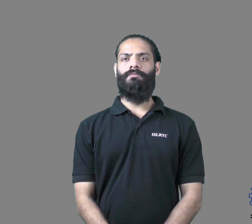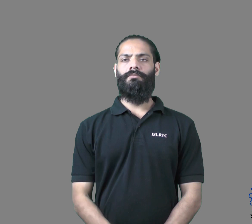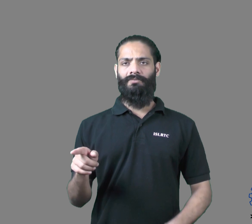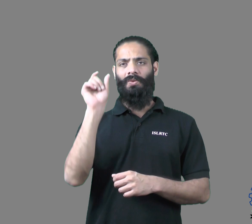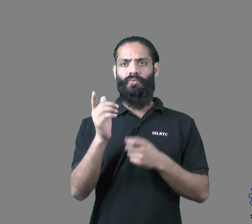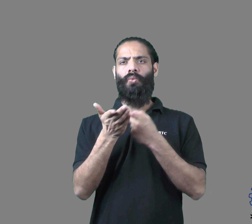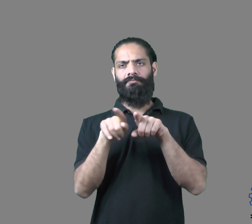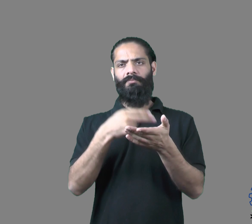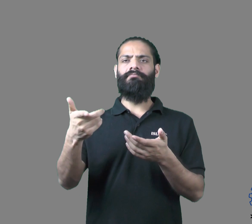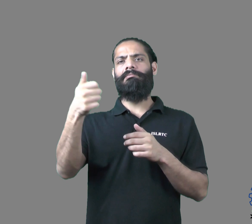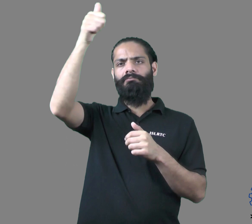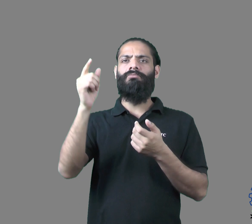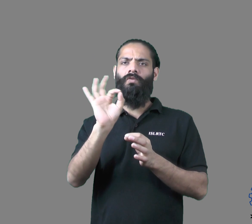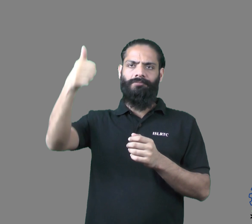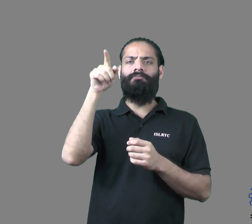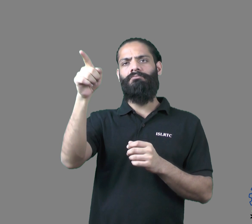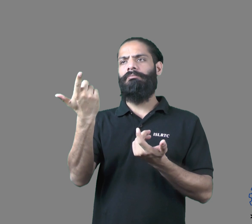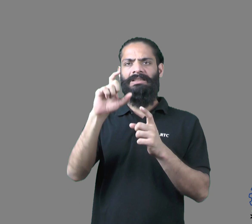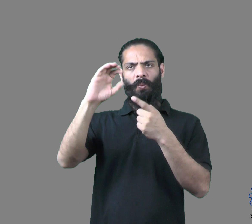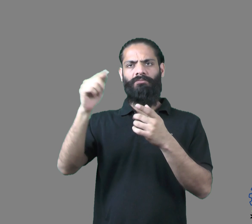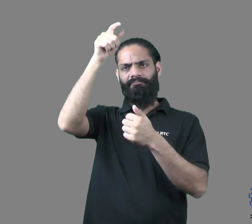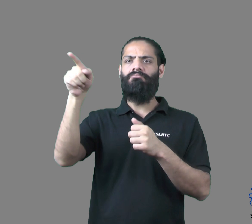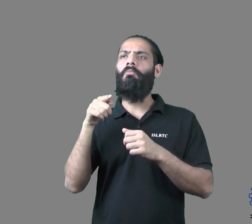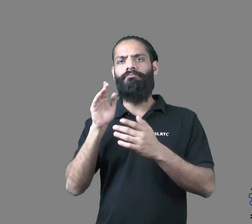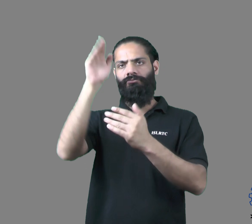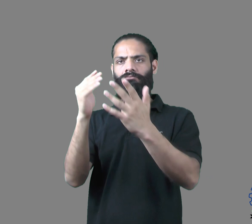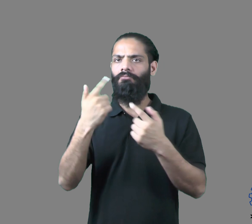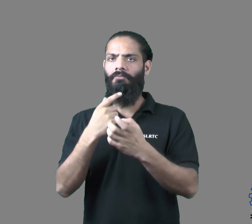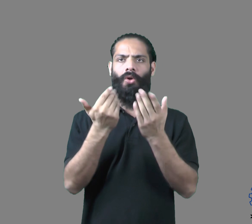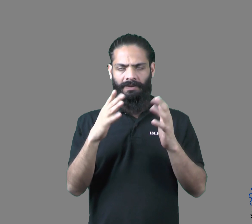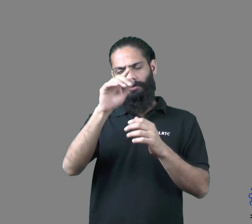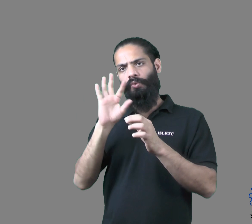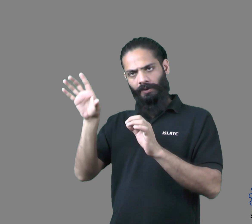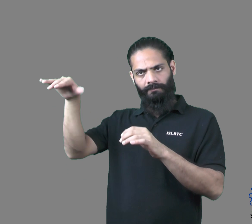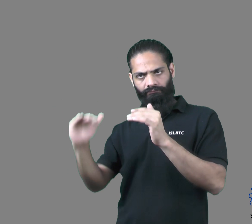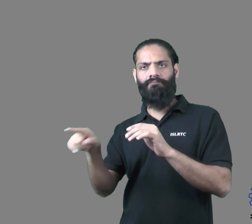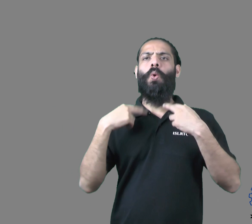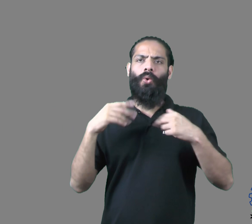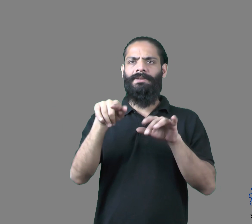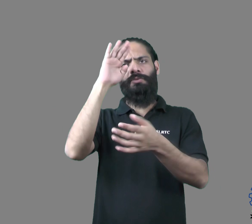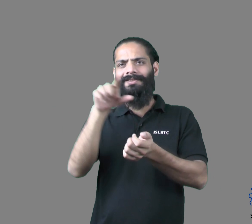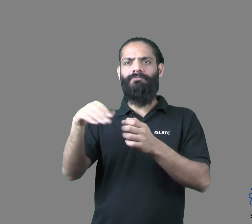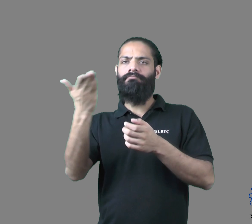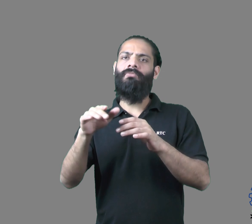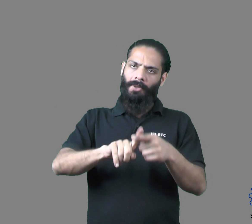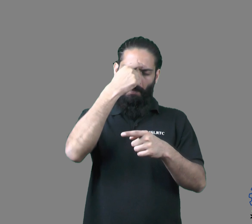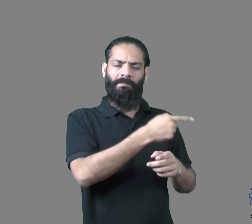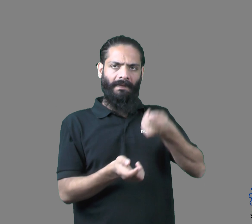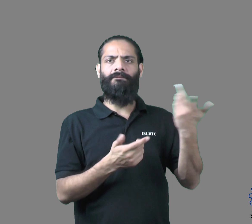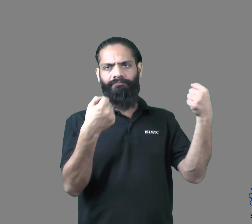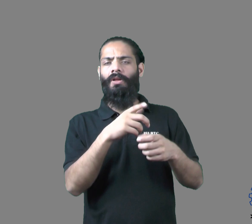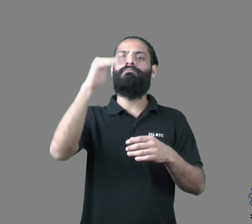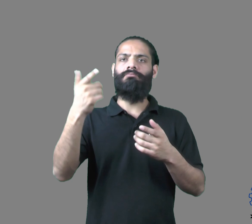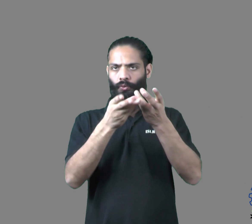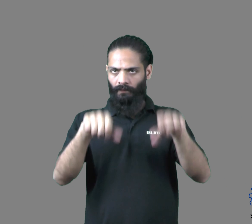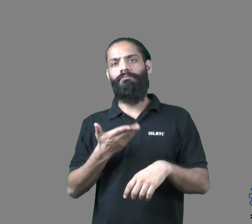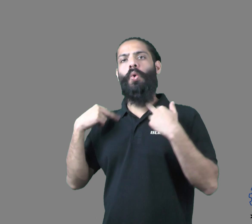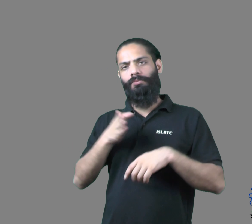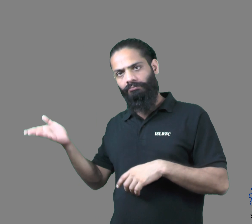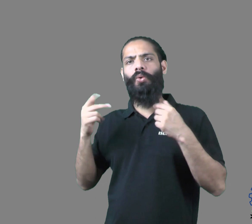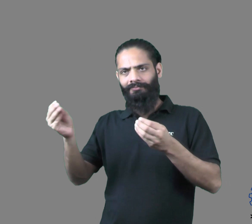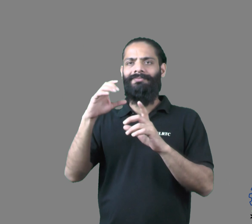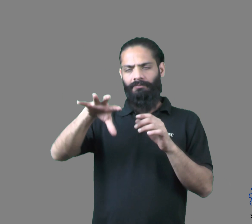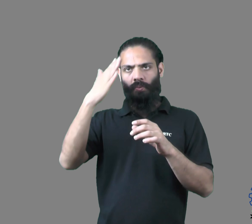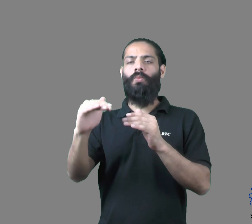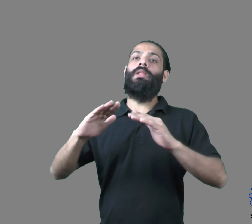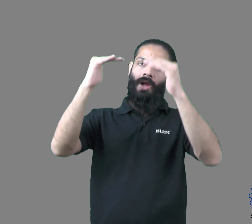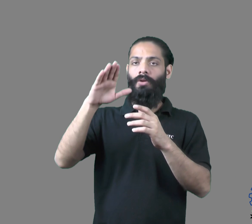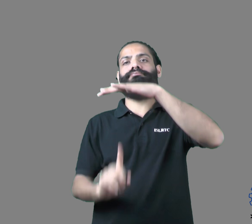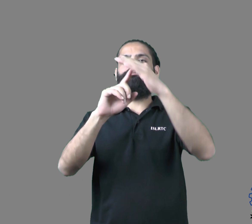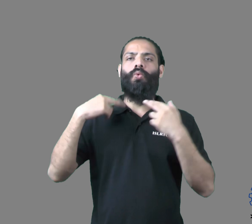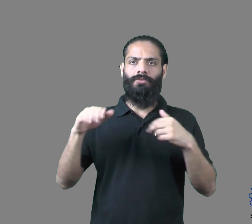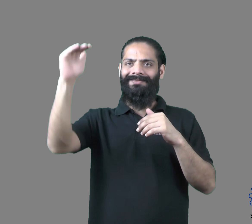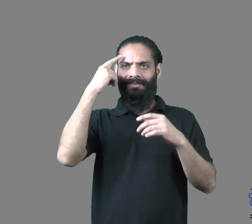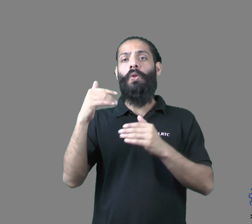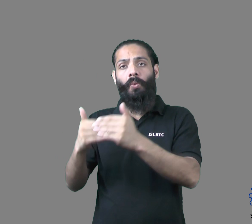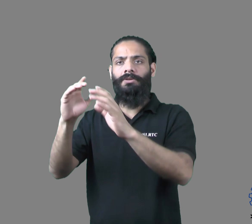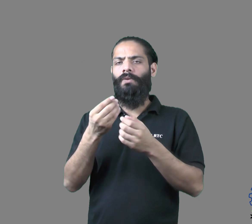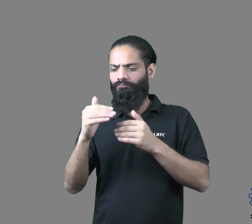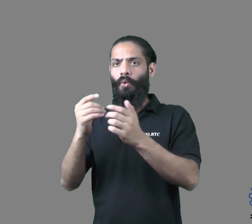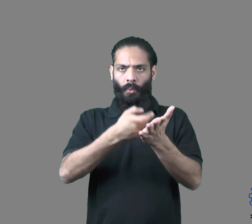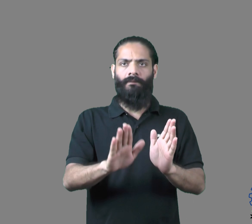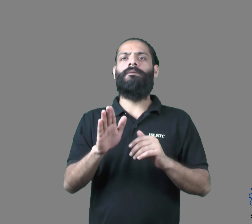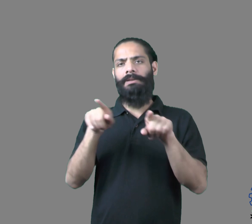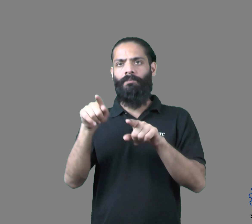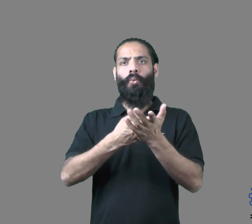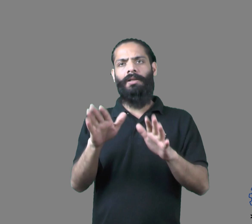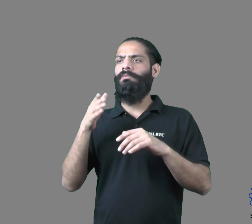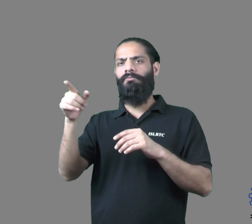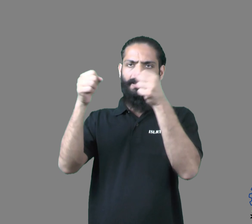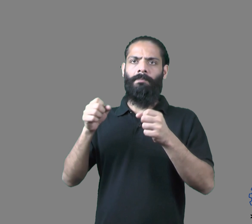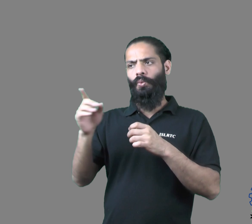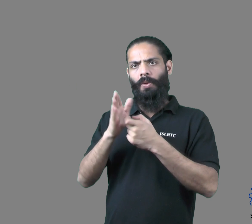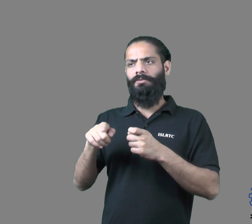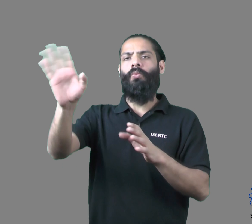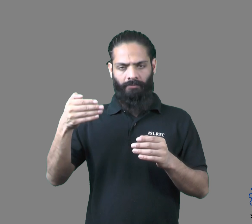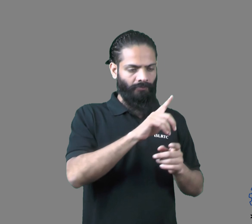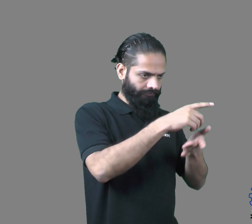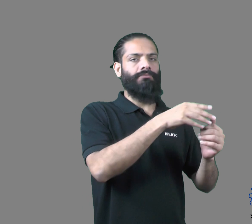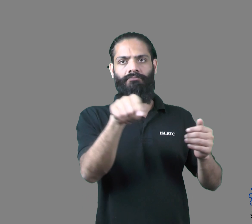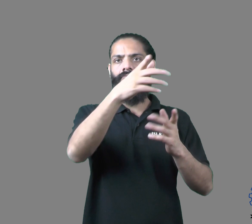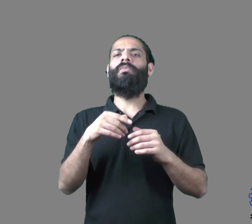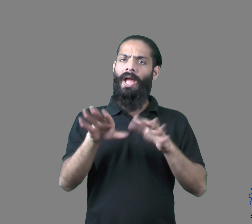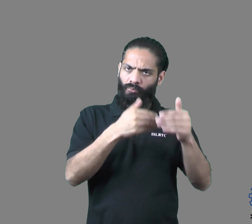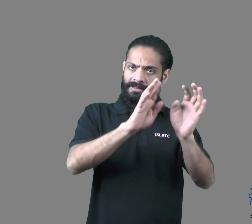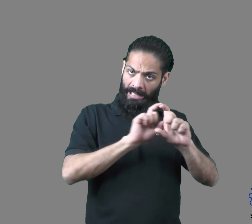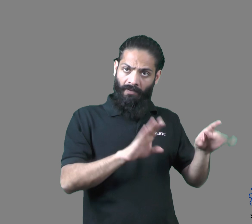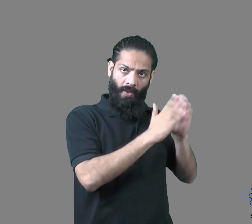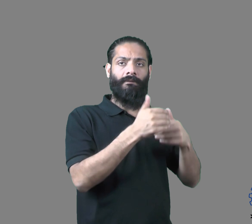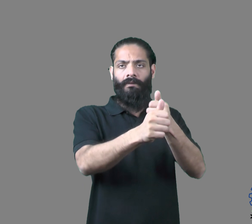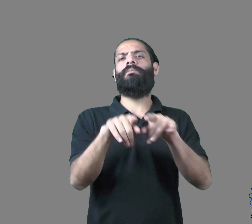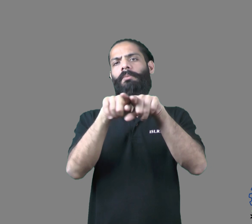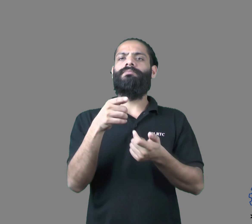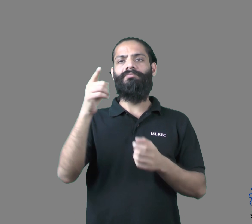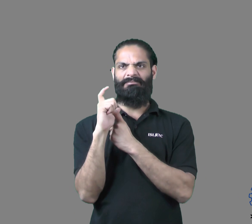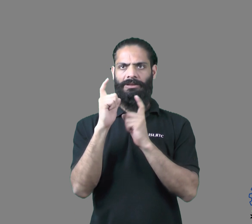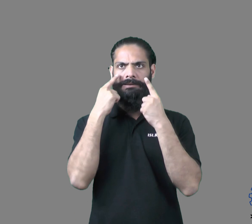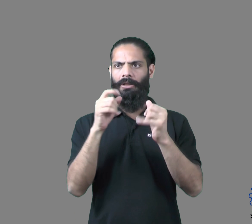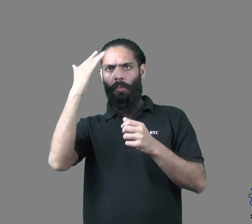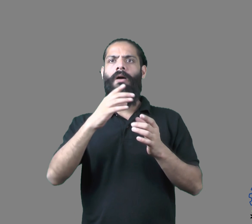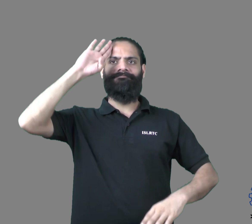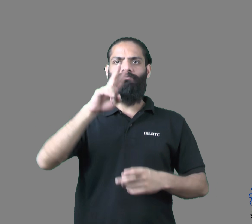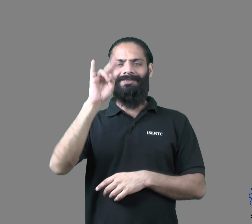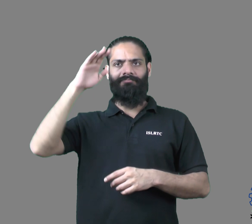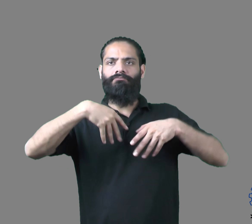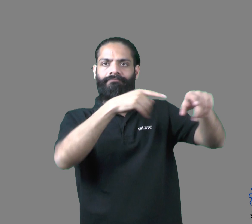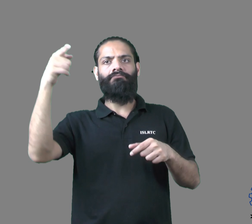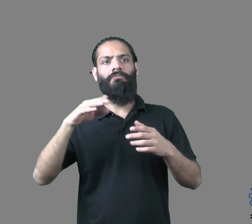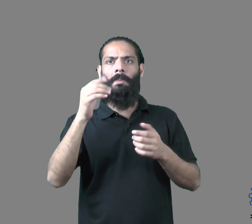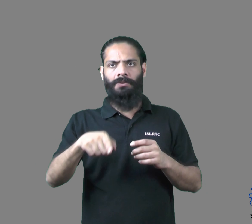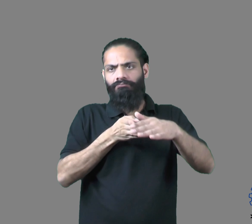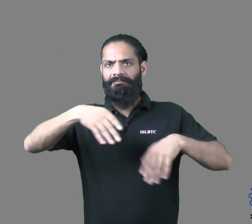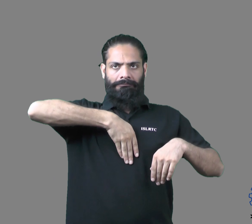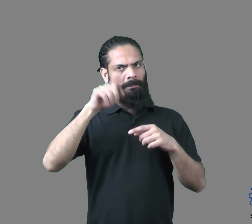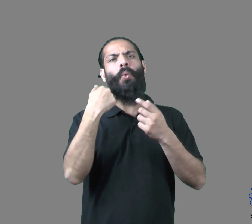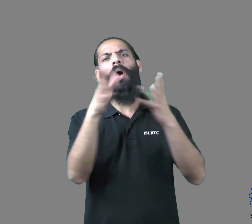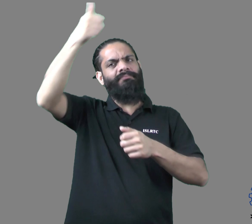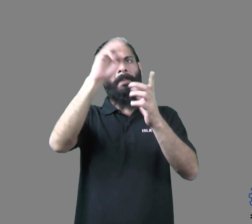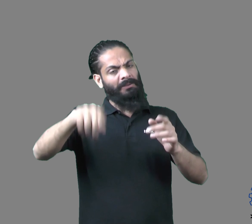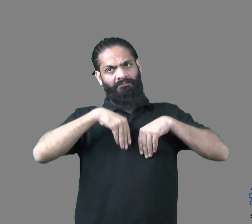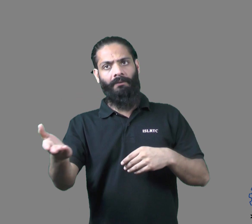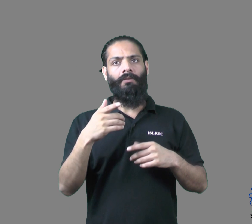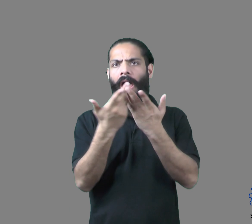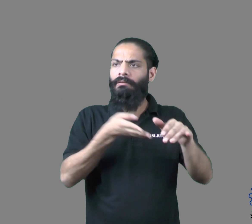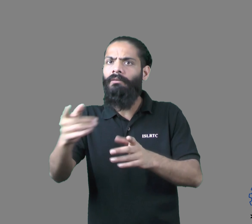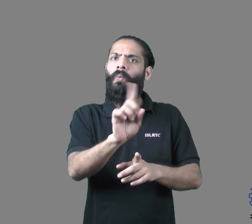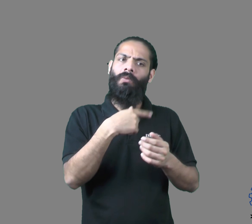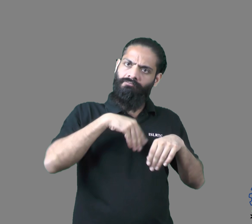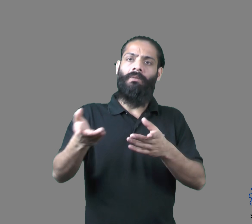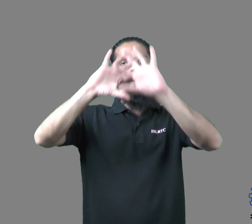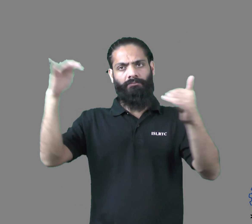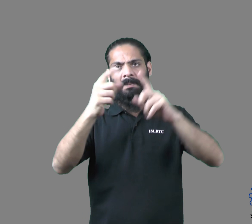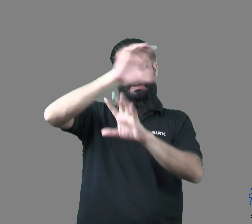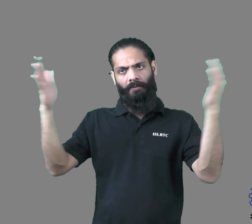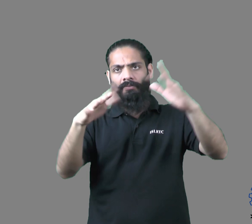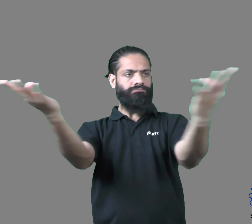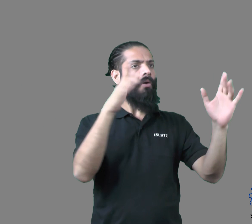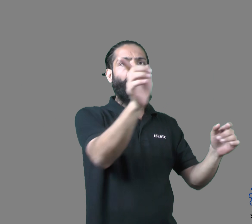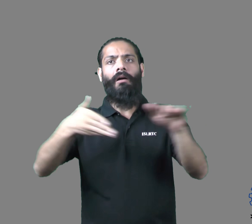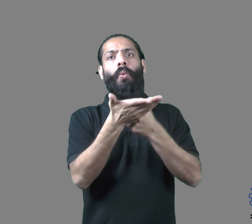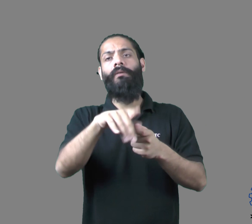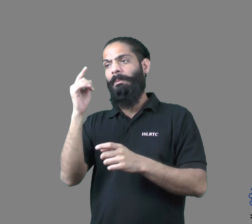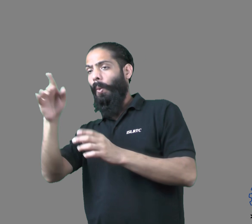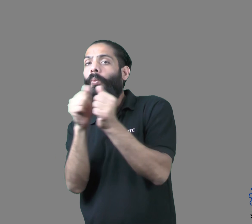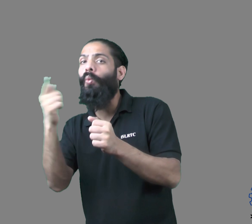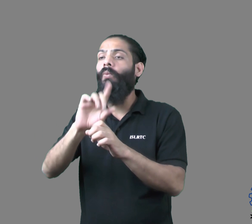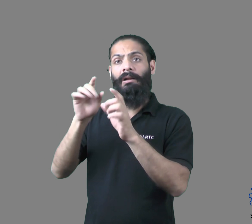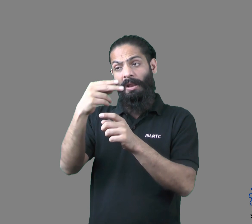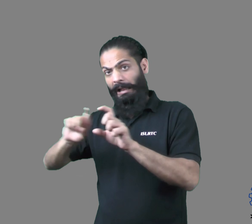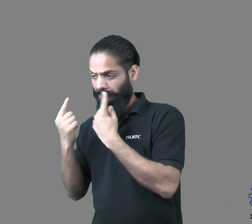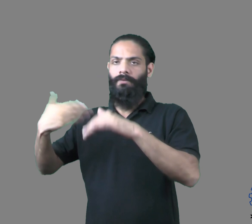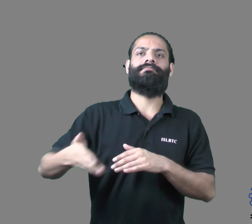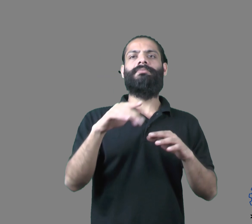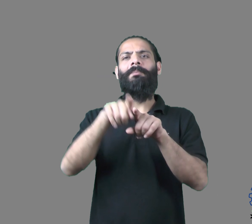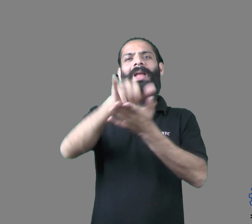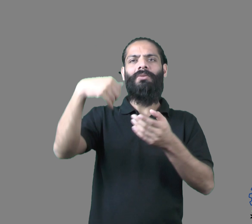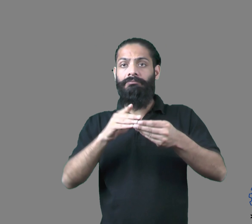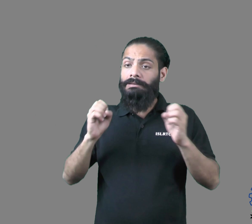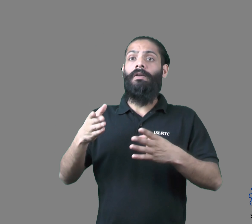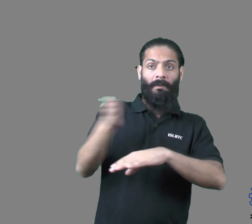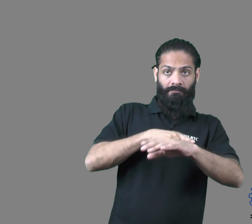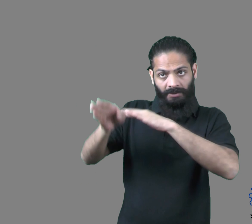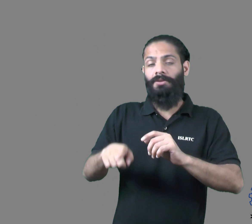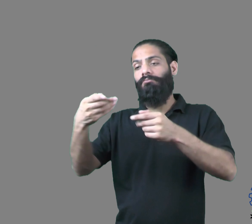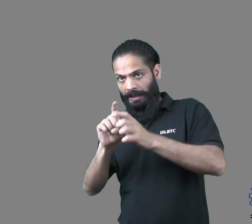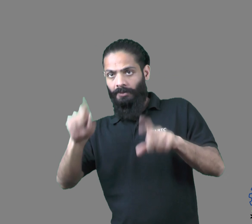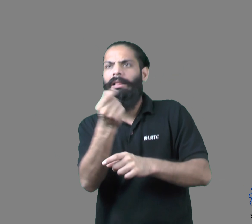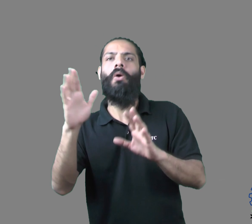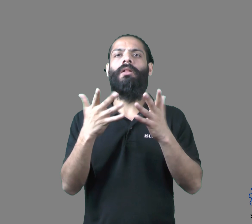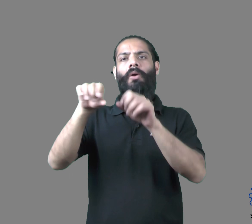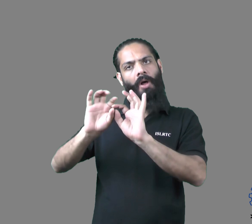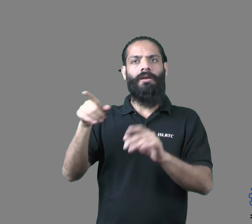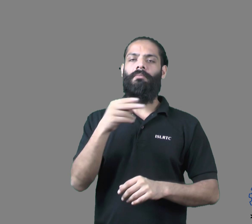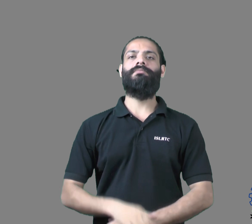Protocol